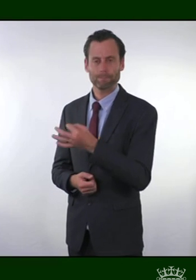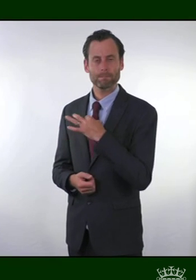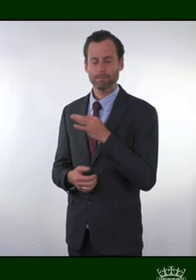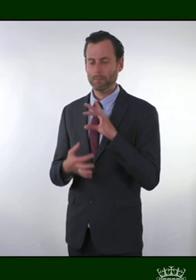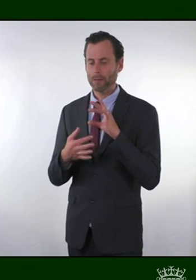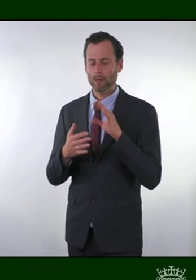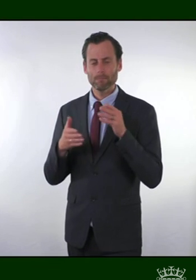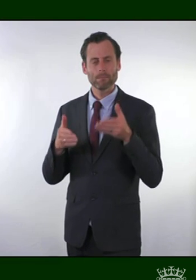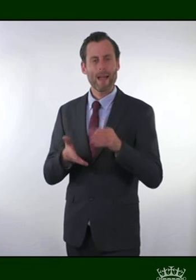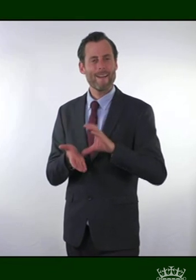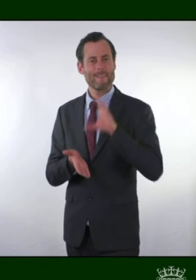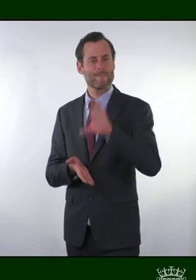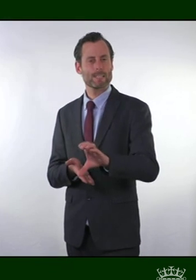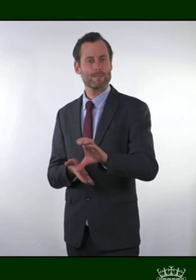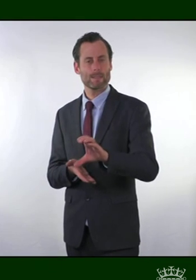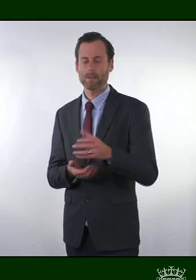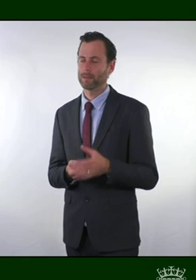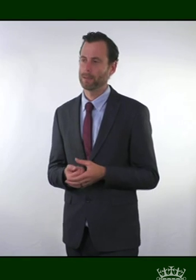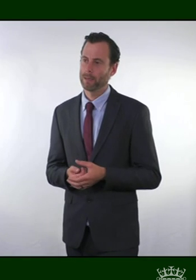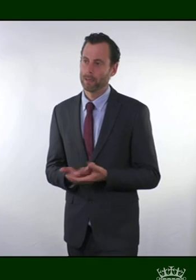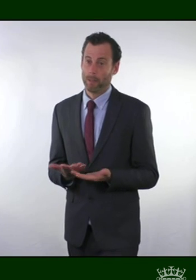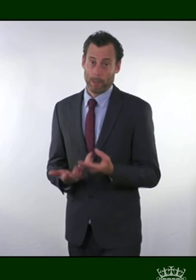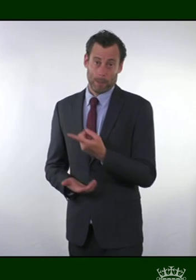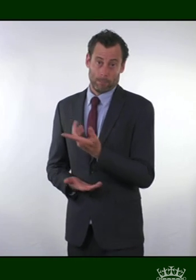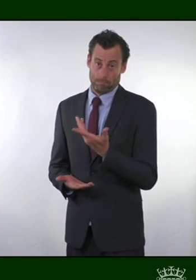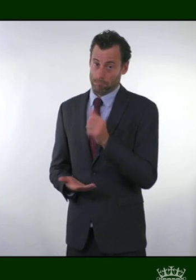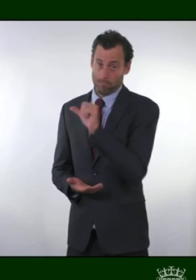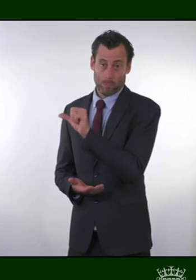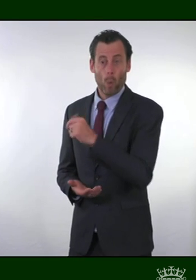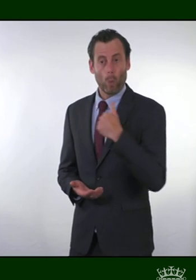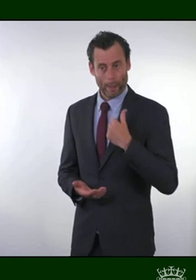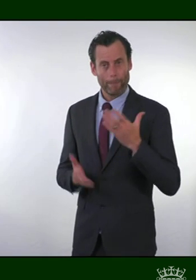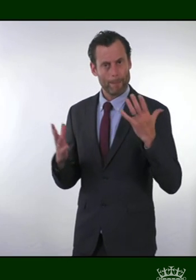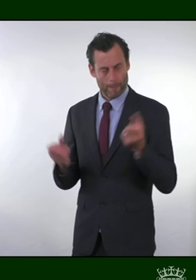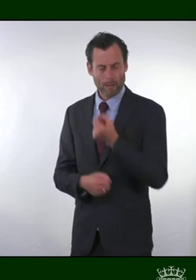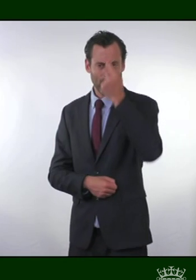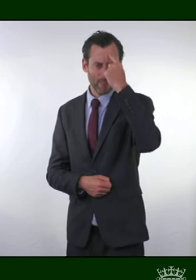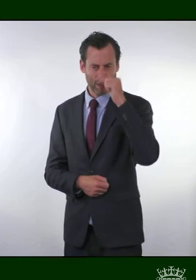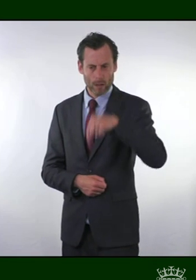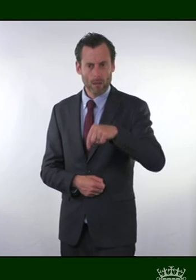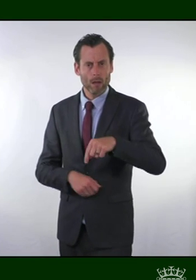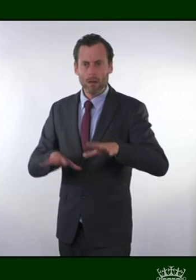It is absolutely important that we invest in our future.